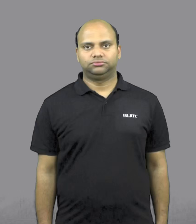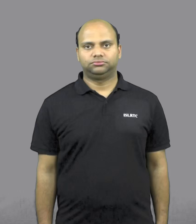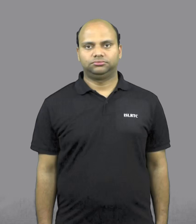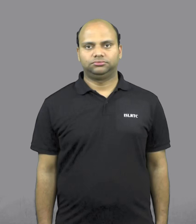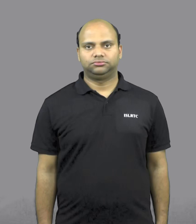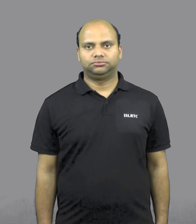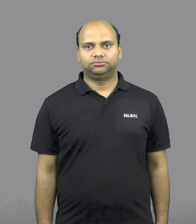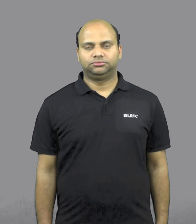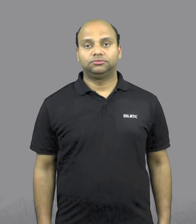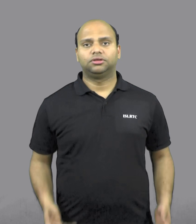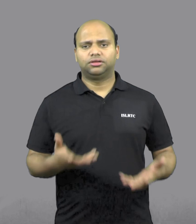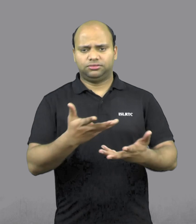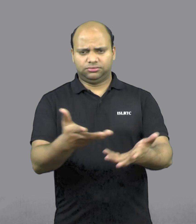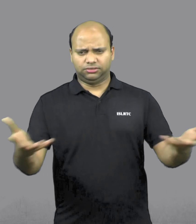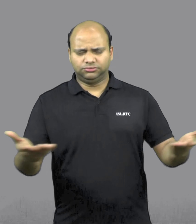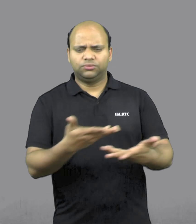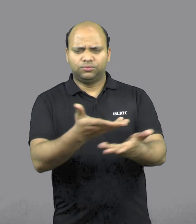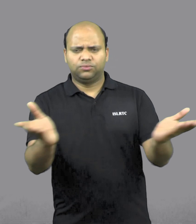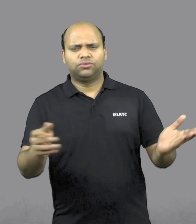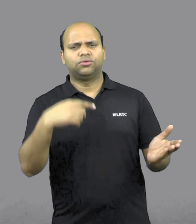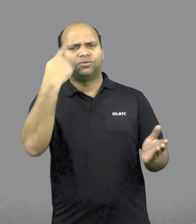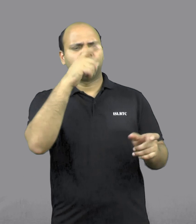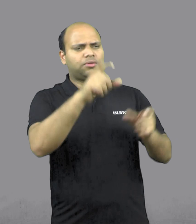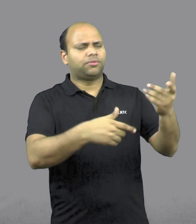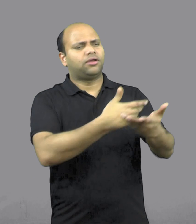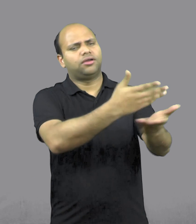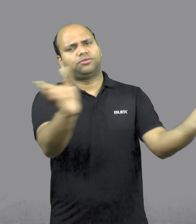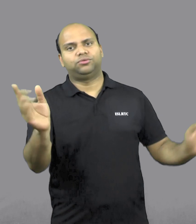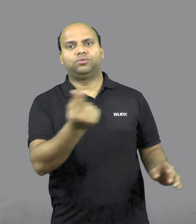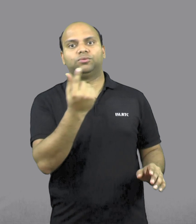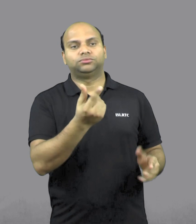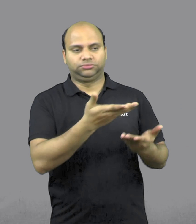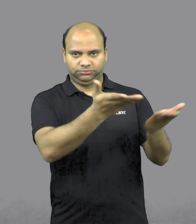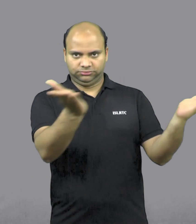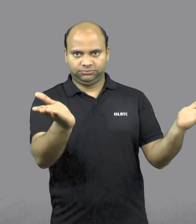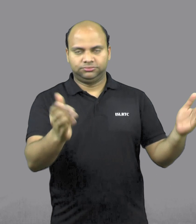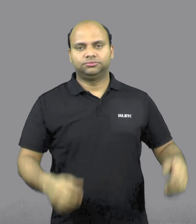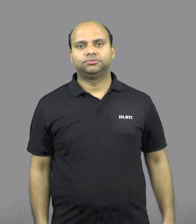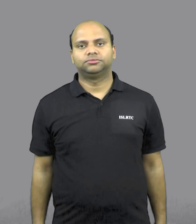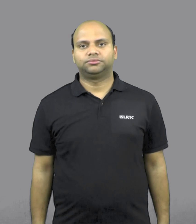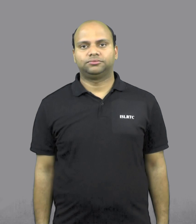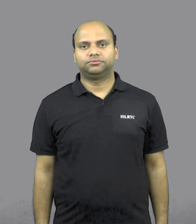Public Goods